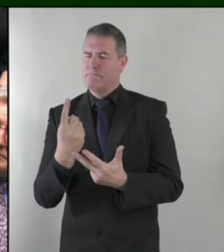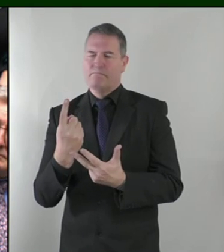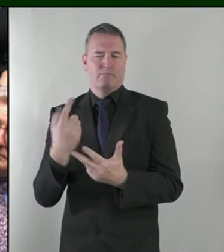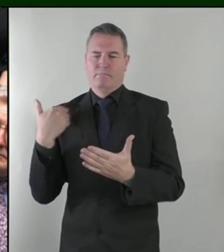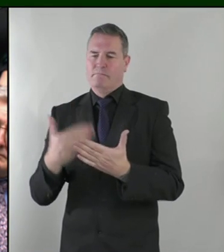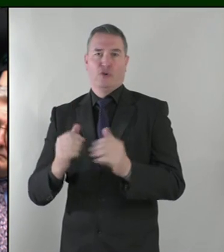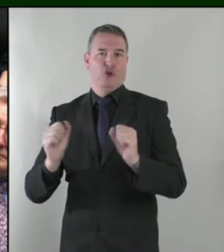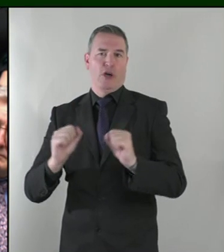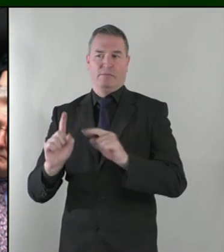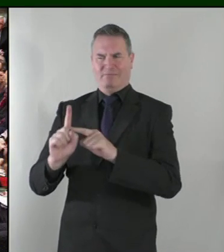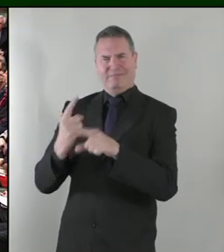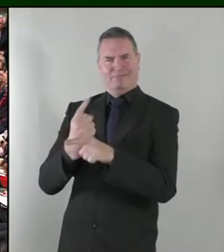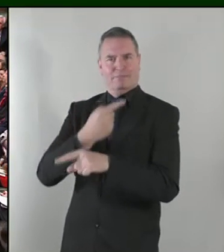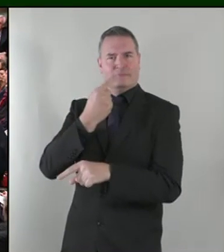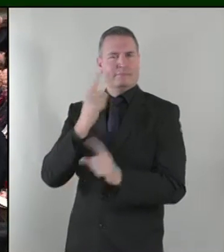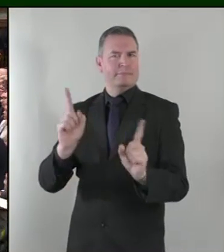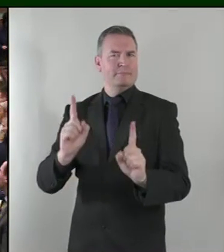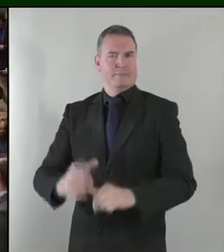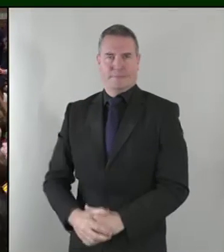What on earth could she have been talking about?